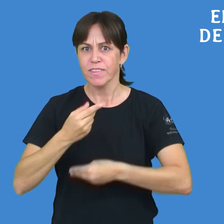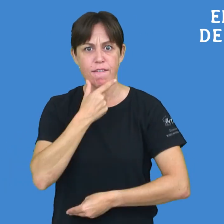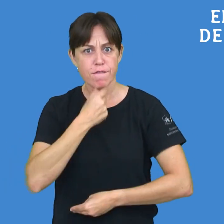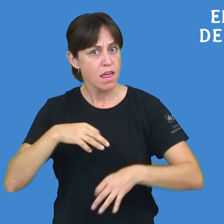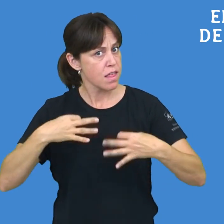fácil